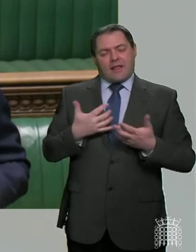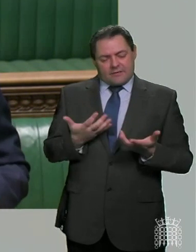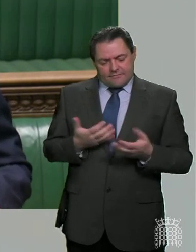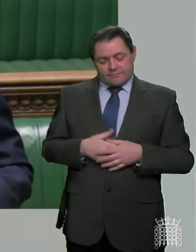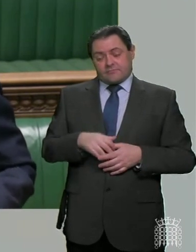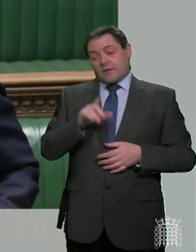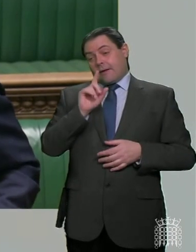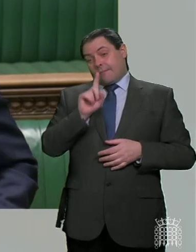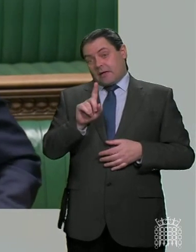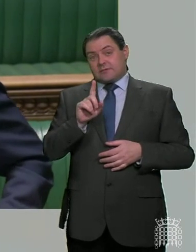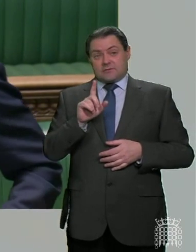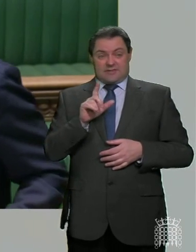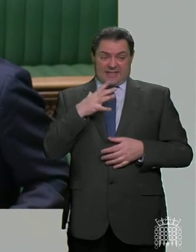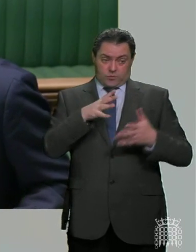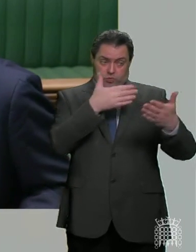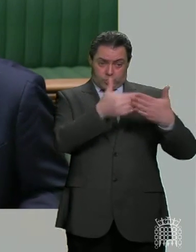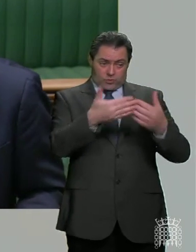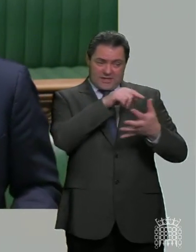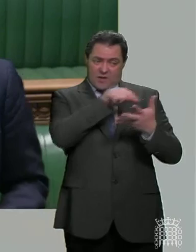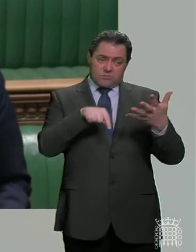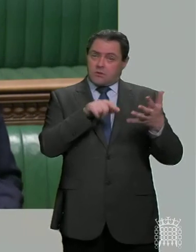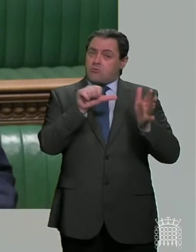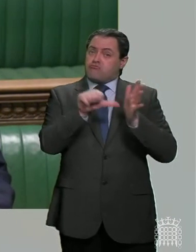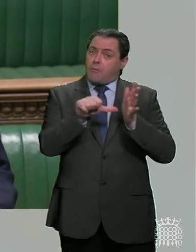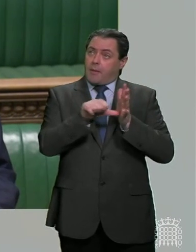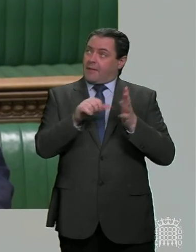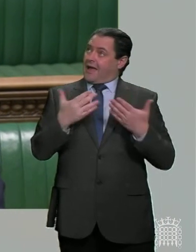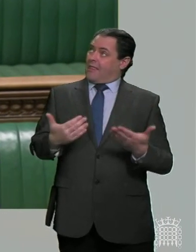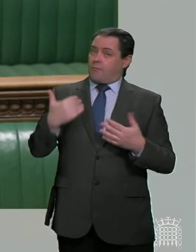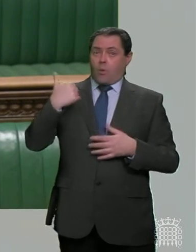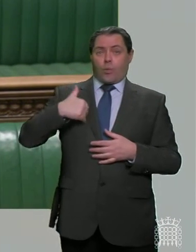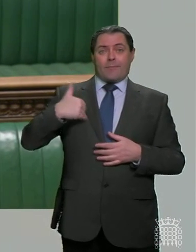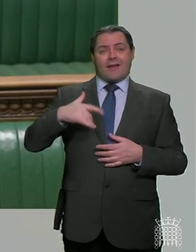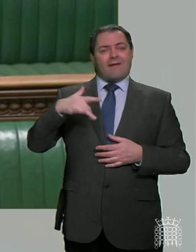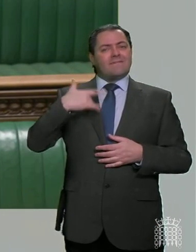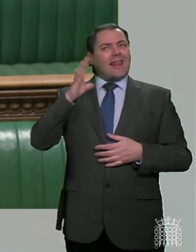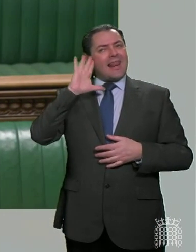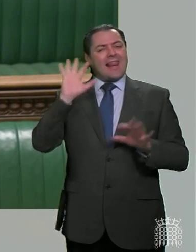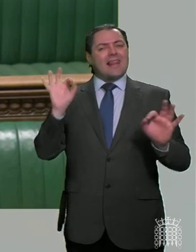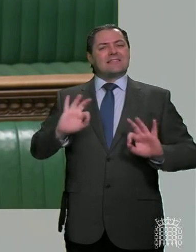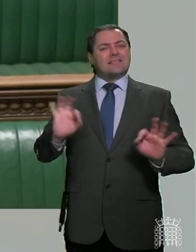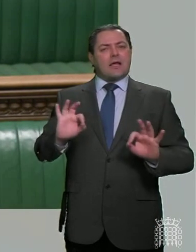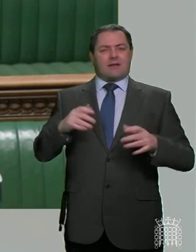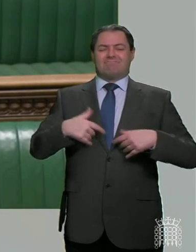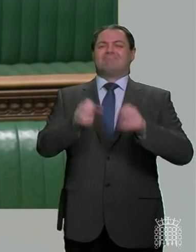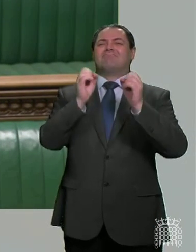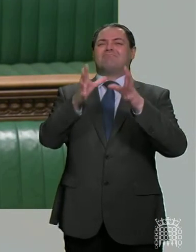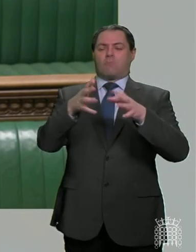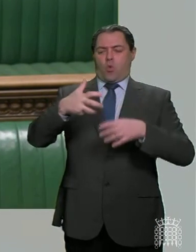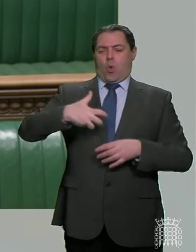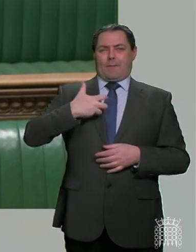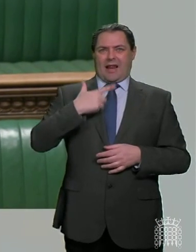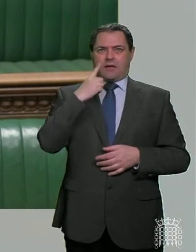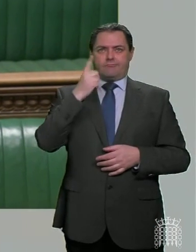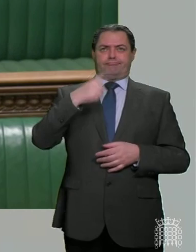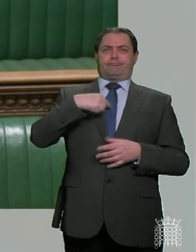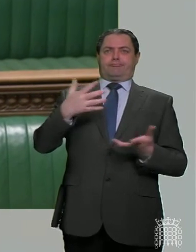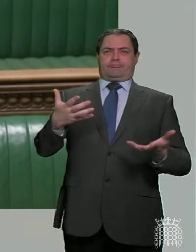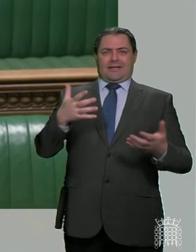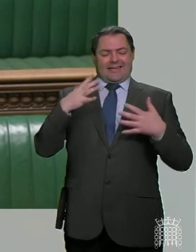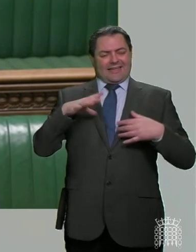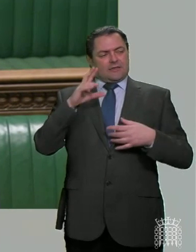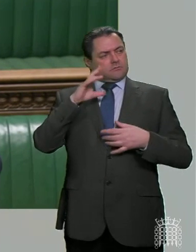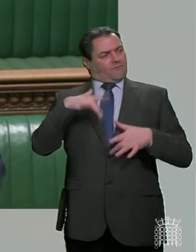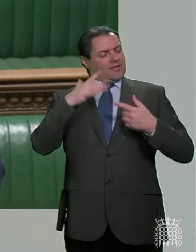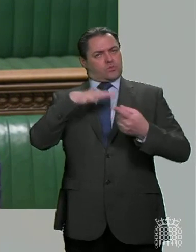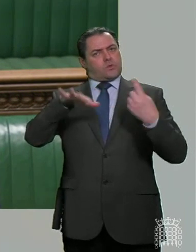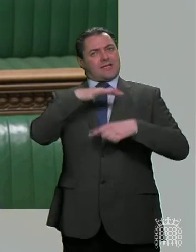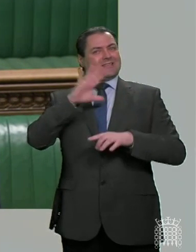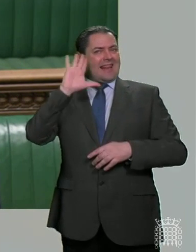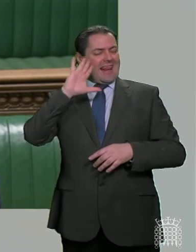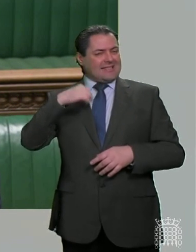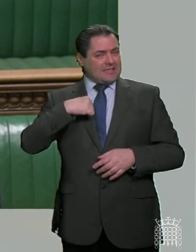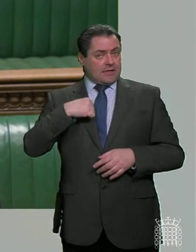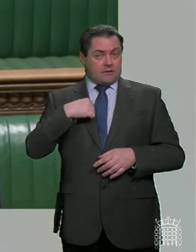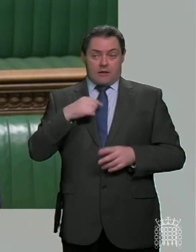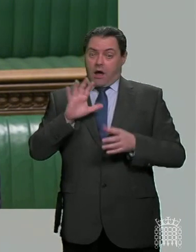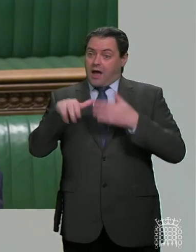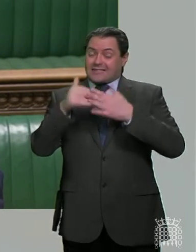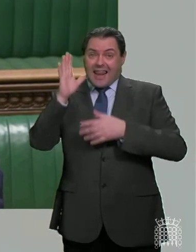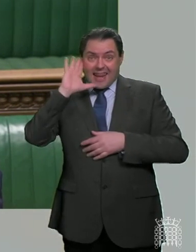Until we sort out that fundamental problem, and until women feel that their voices are being heard and their complaints are being addressed by society, we will not fix this problem.